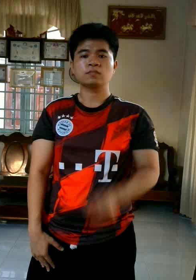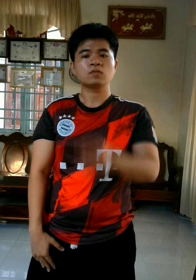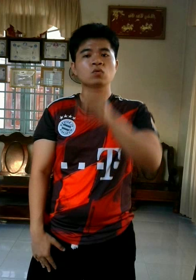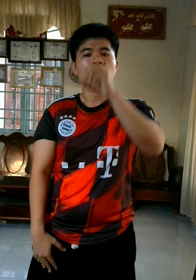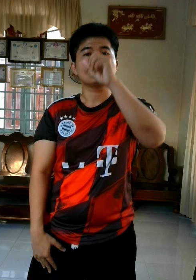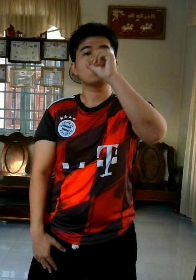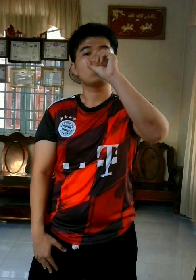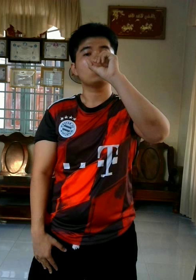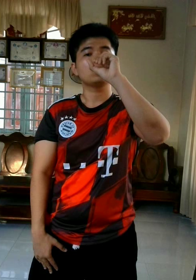uong nuoc